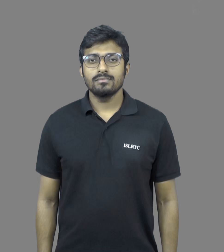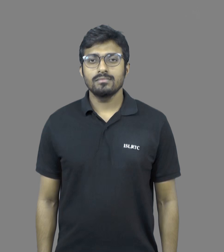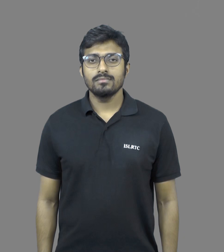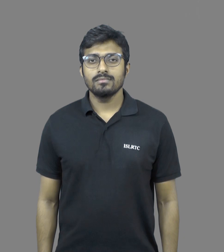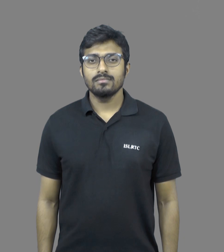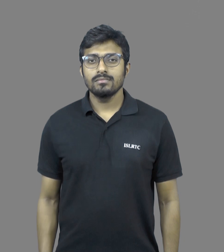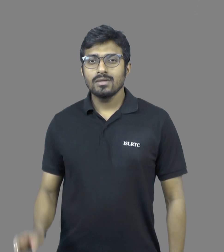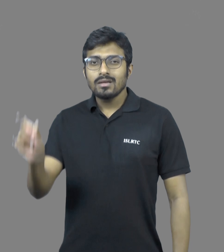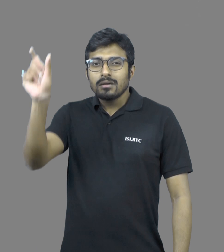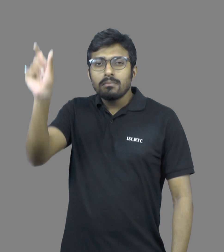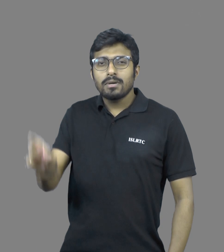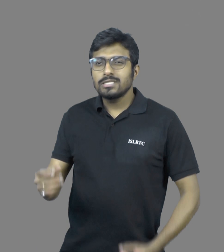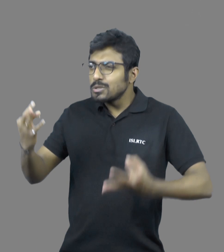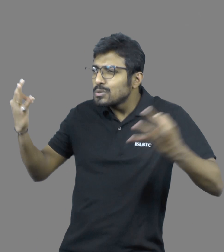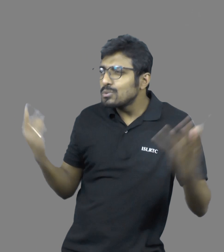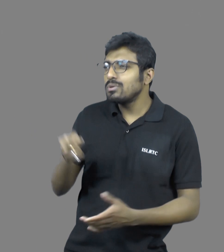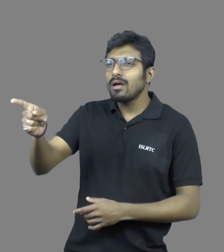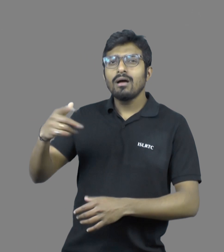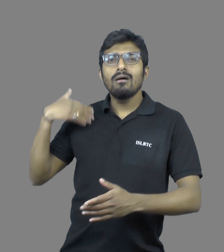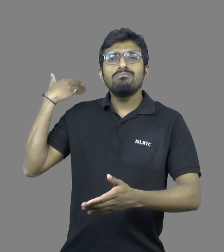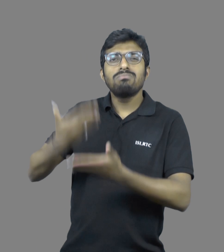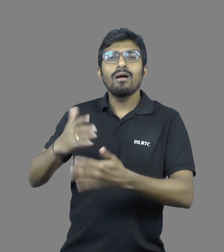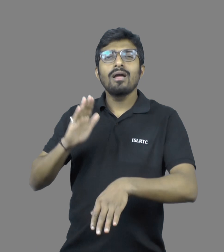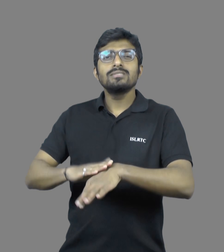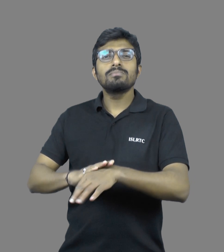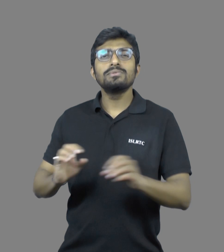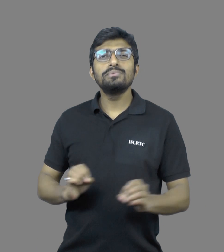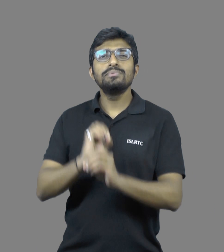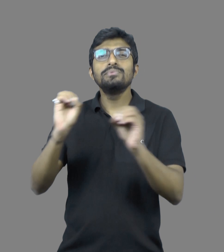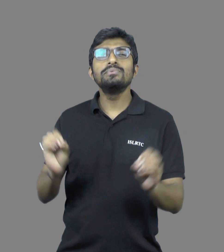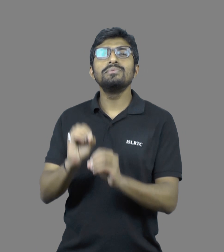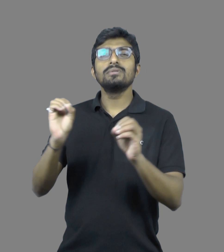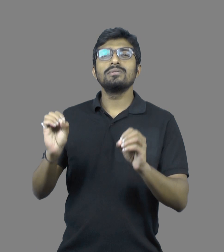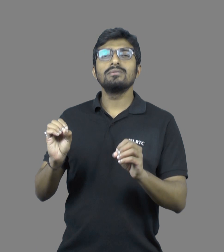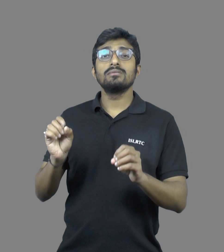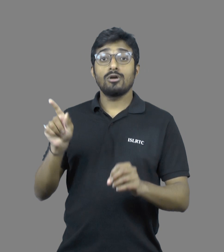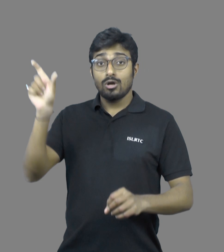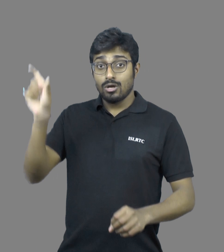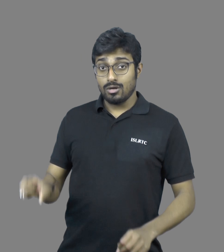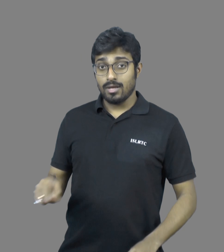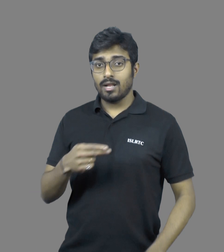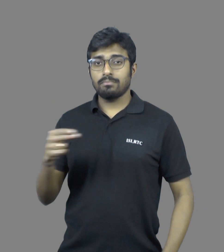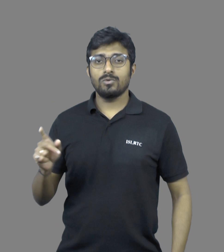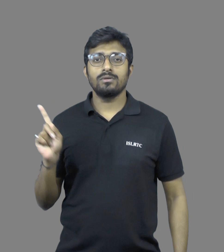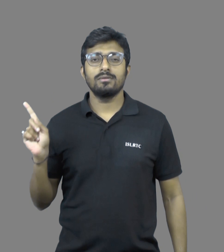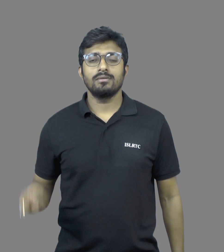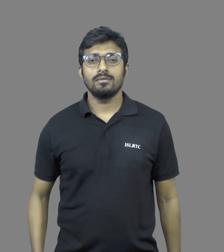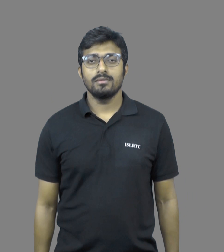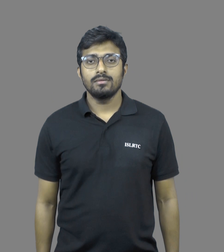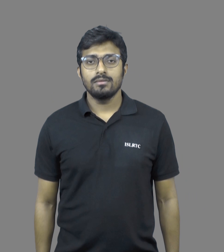Green Hand